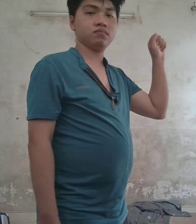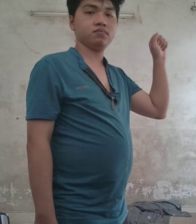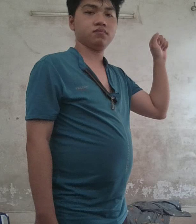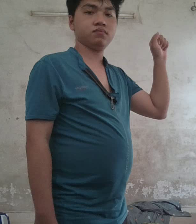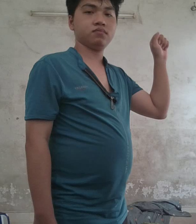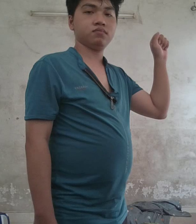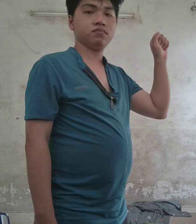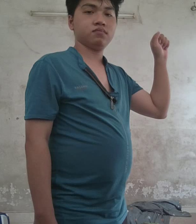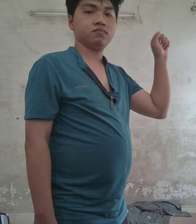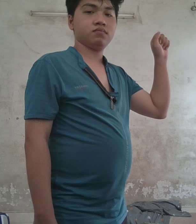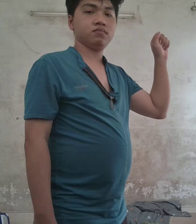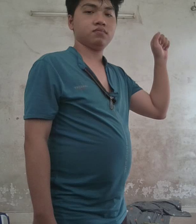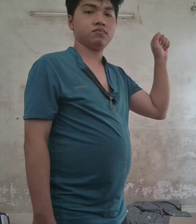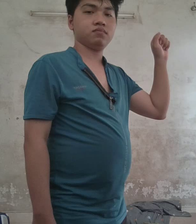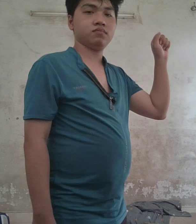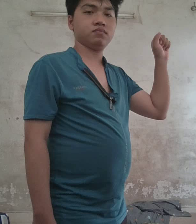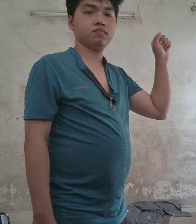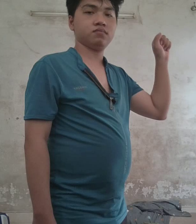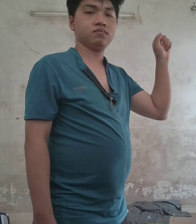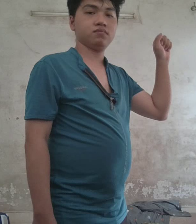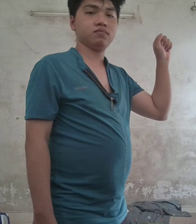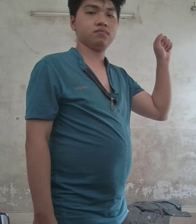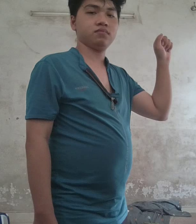a